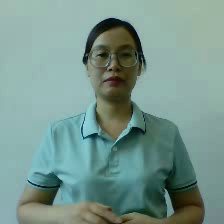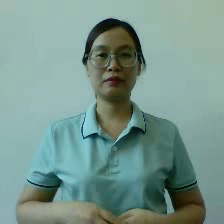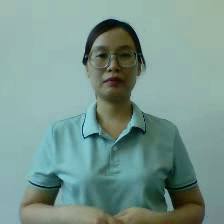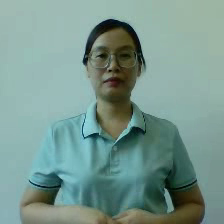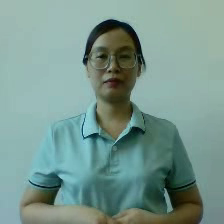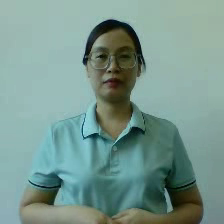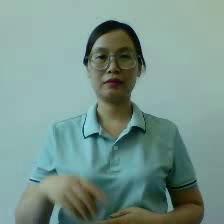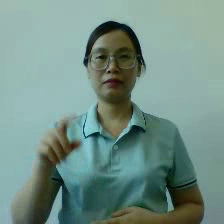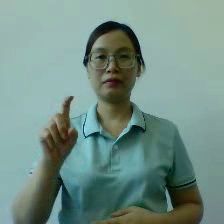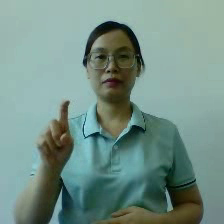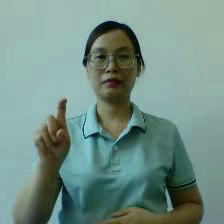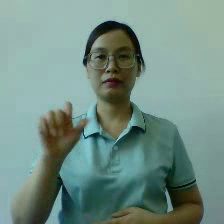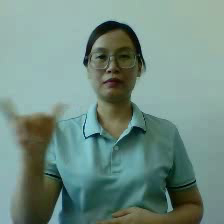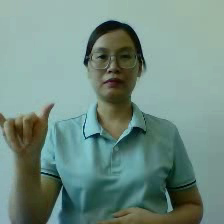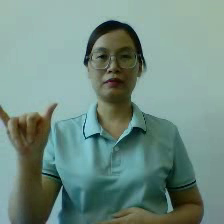Đồng ý